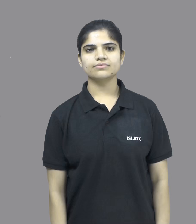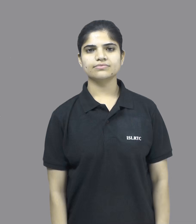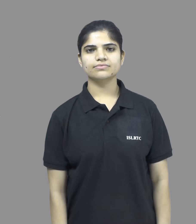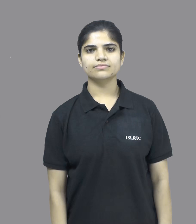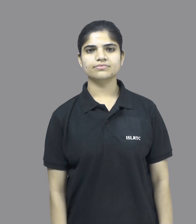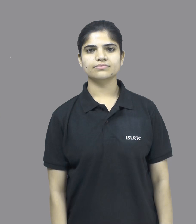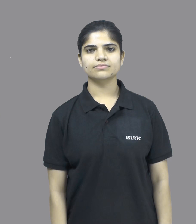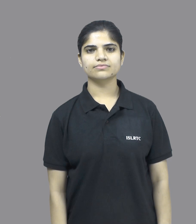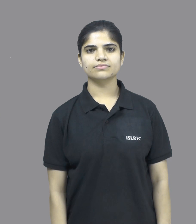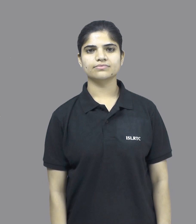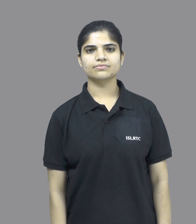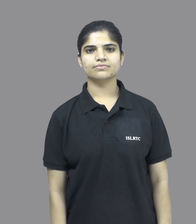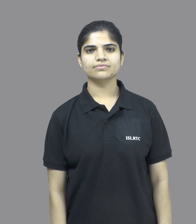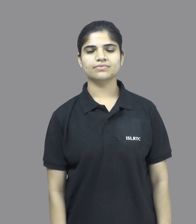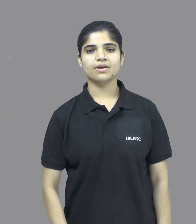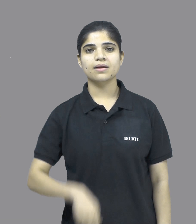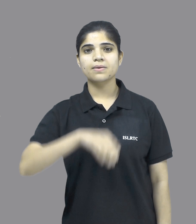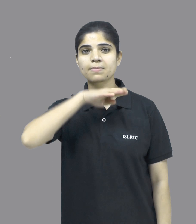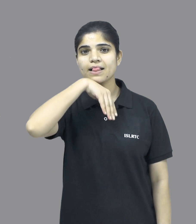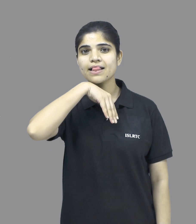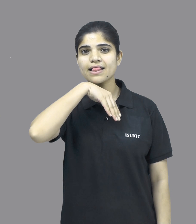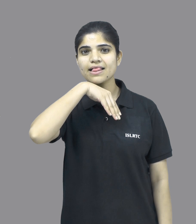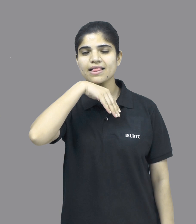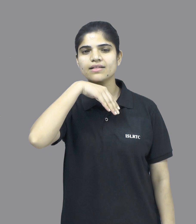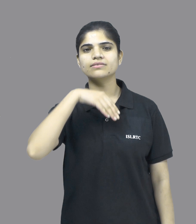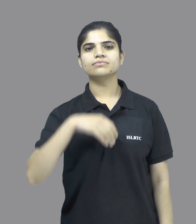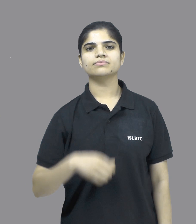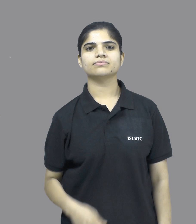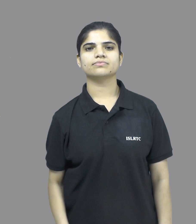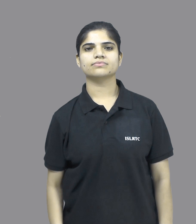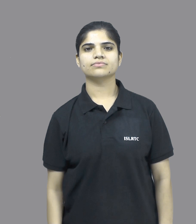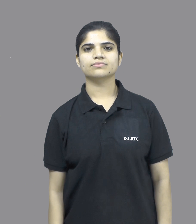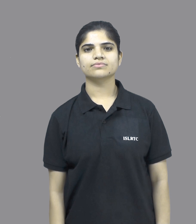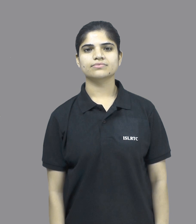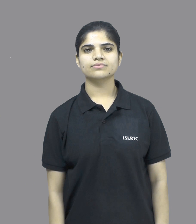Goat